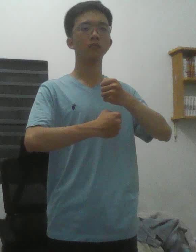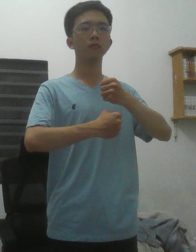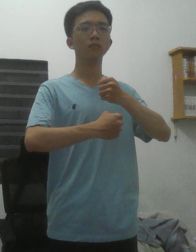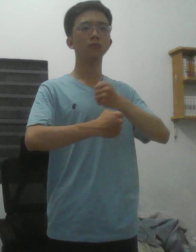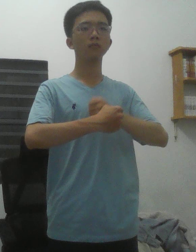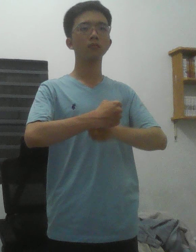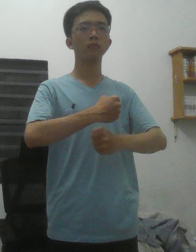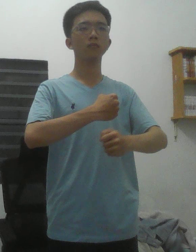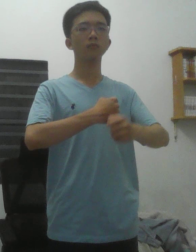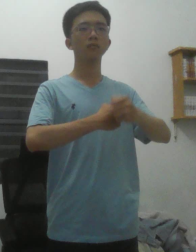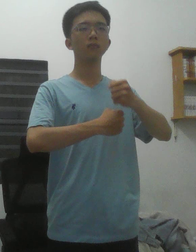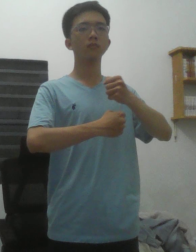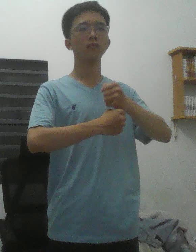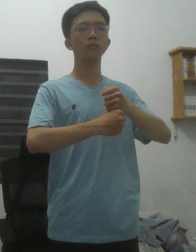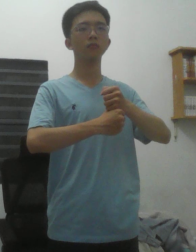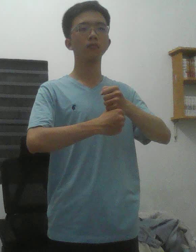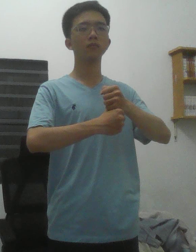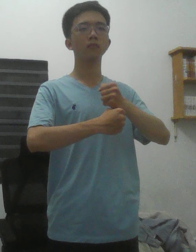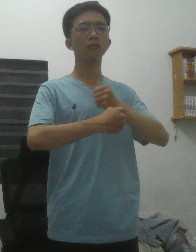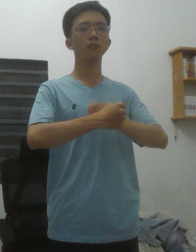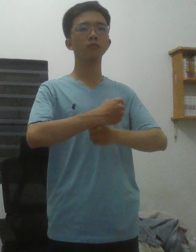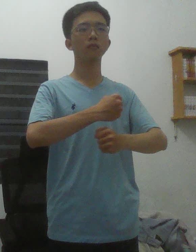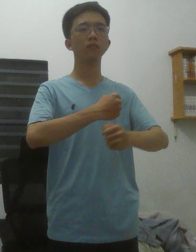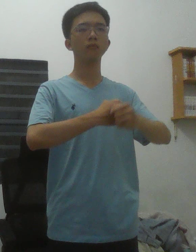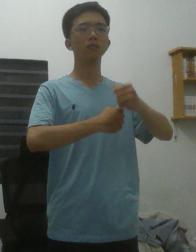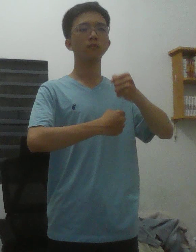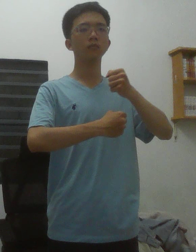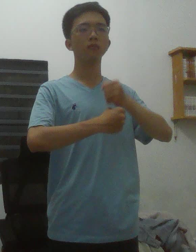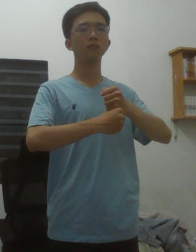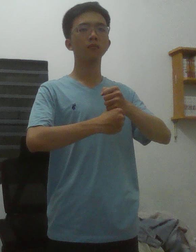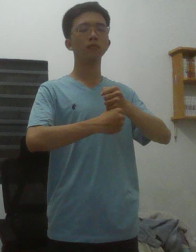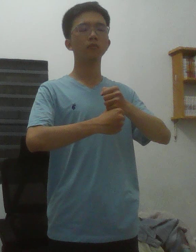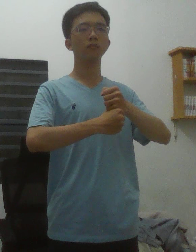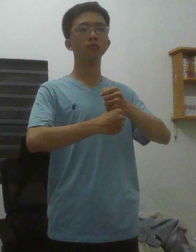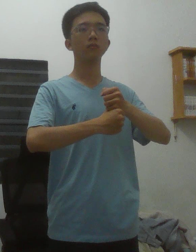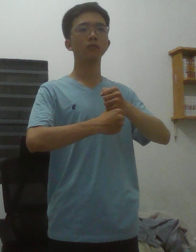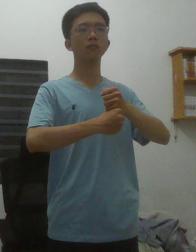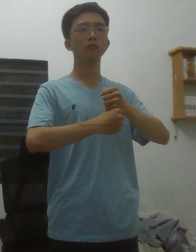quanh nam